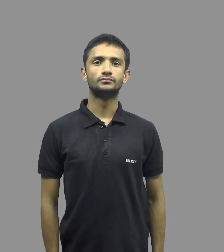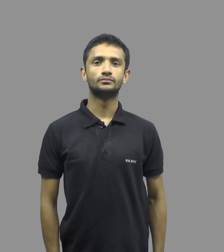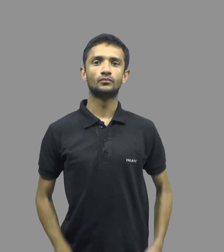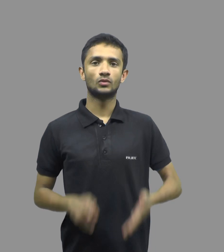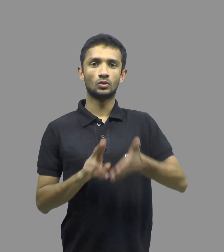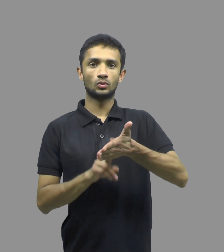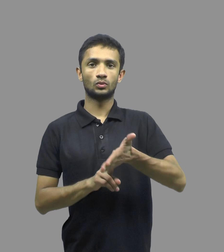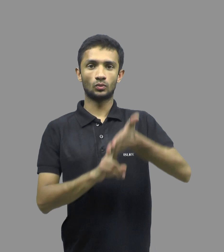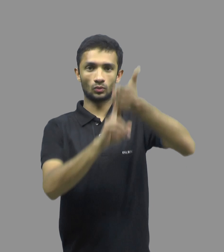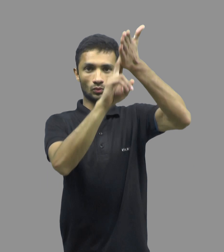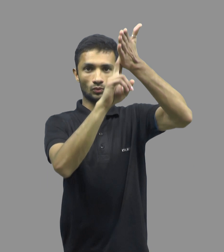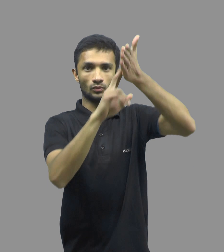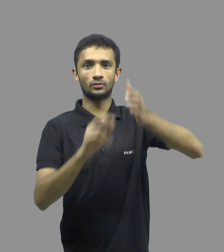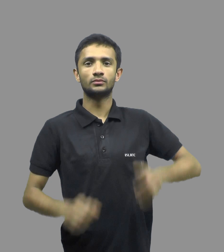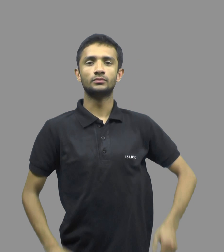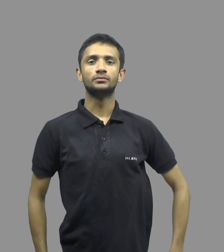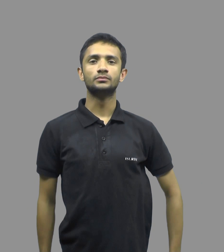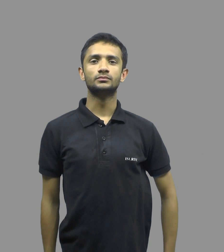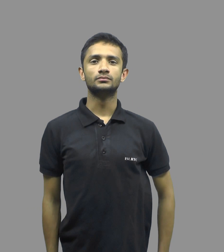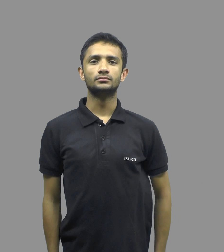North